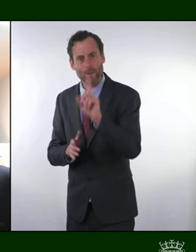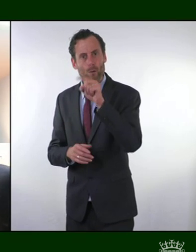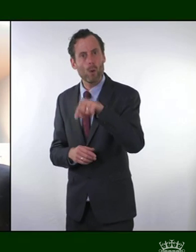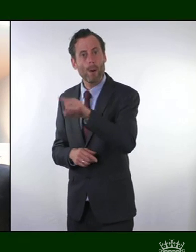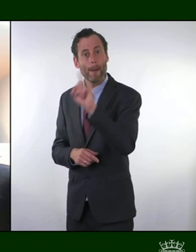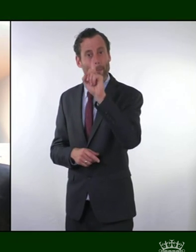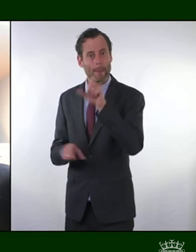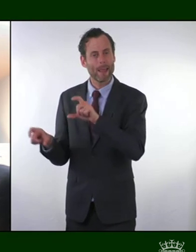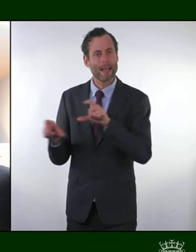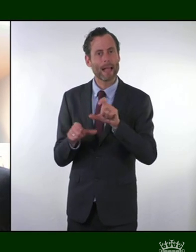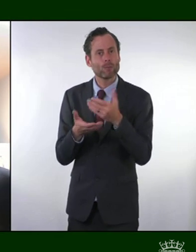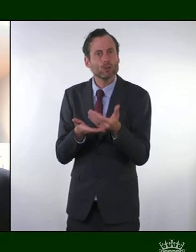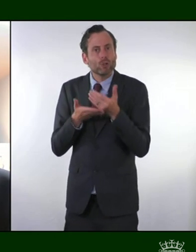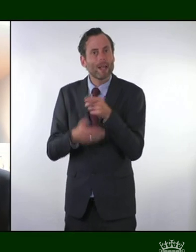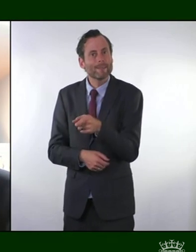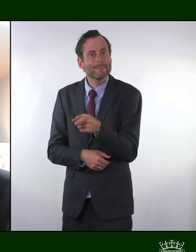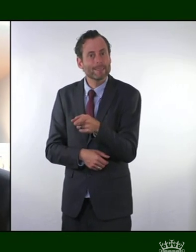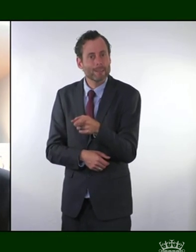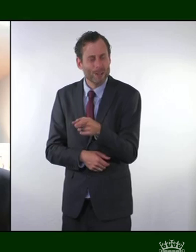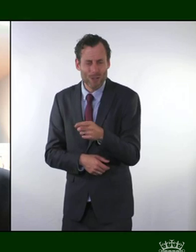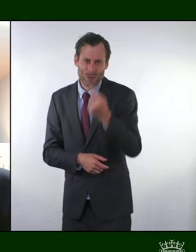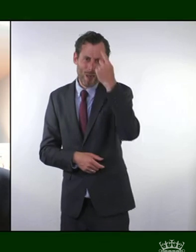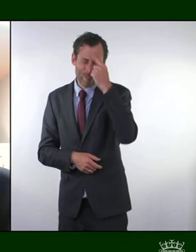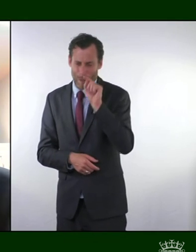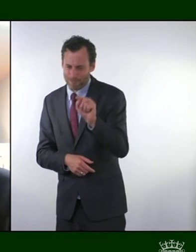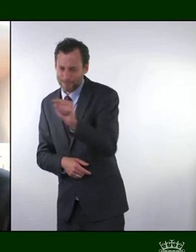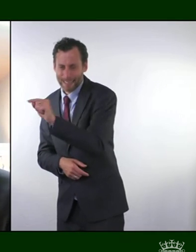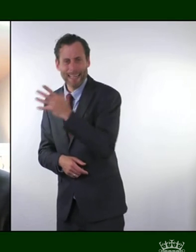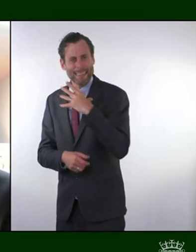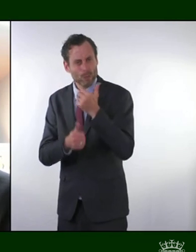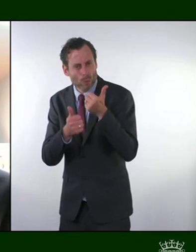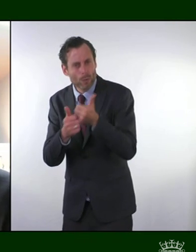This is about not throwing away the benefits that we have accrued.